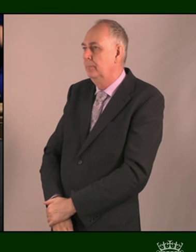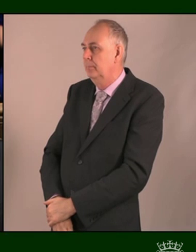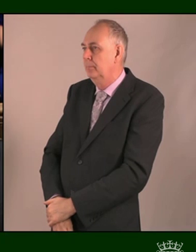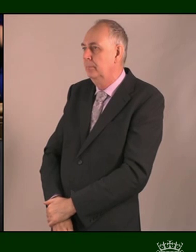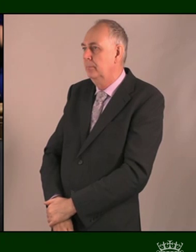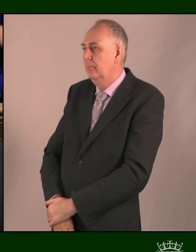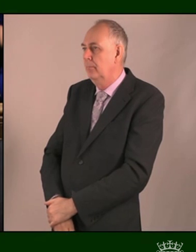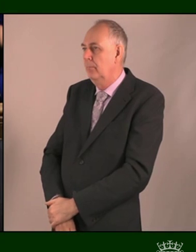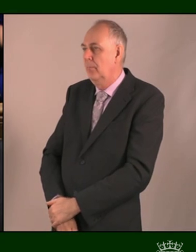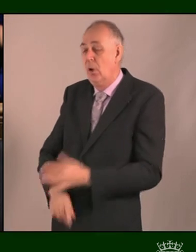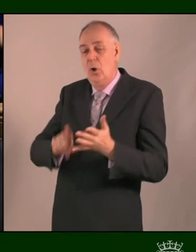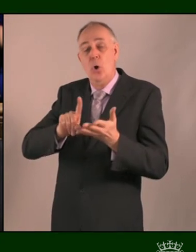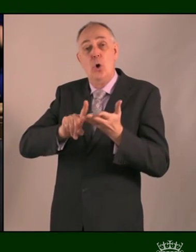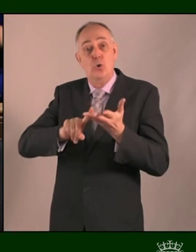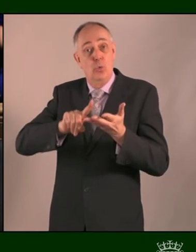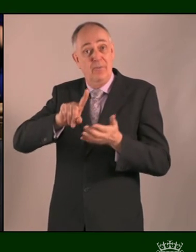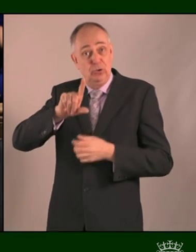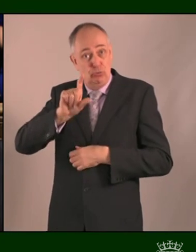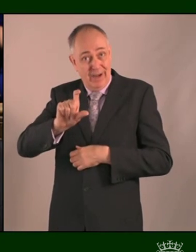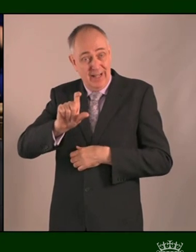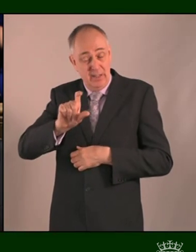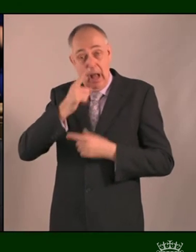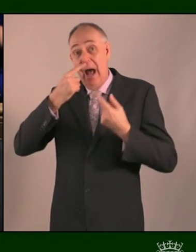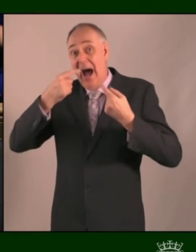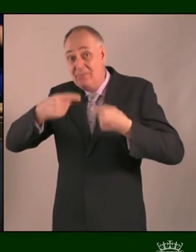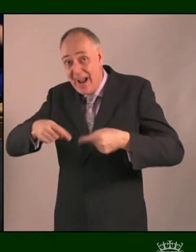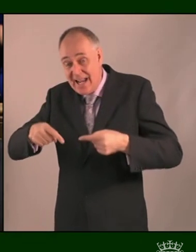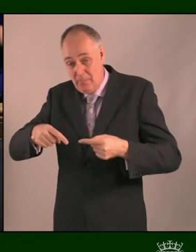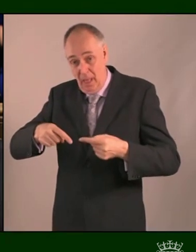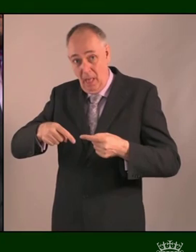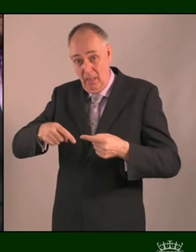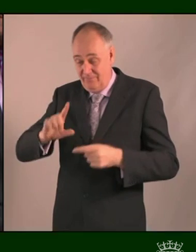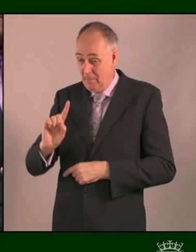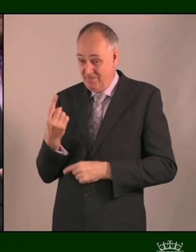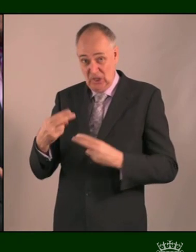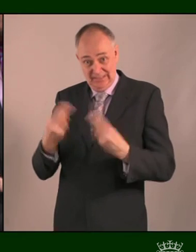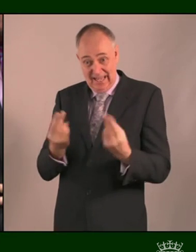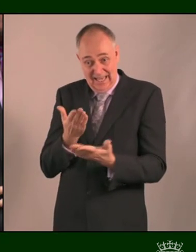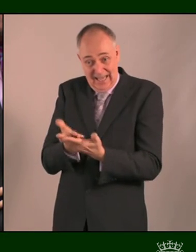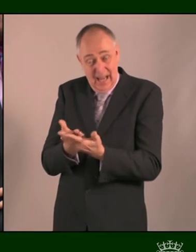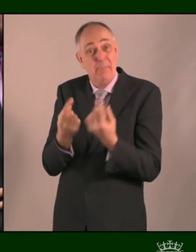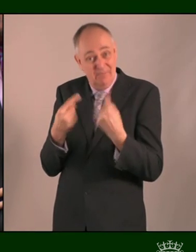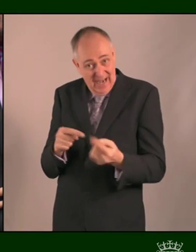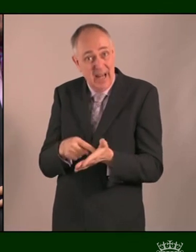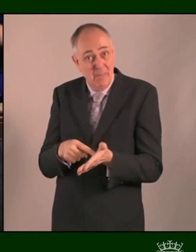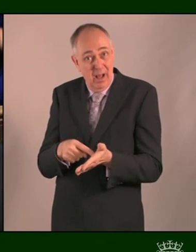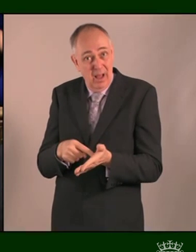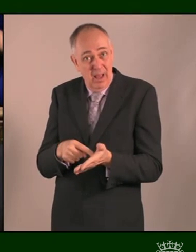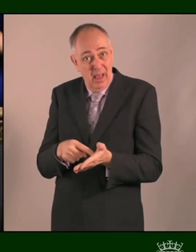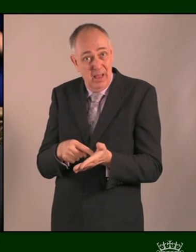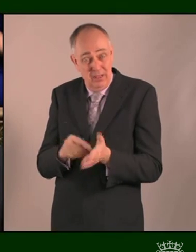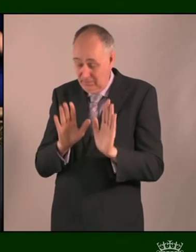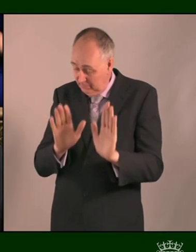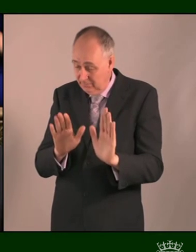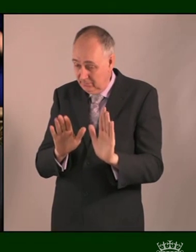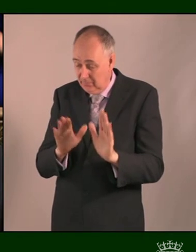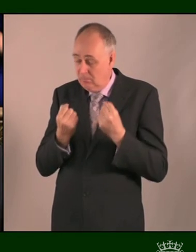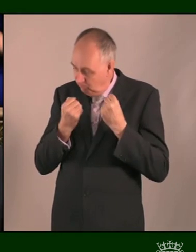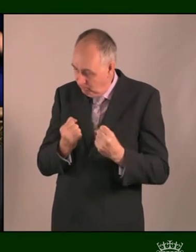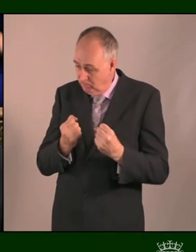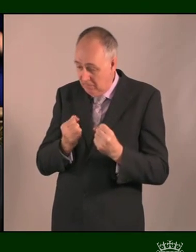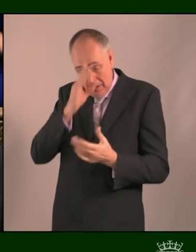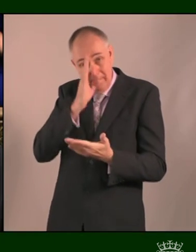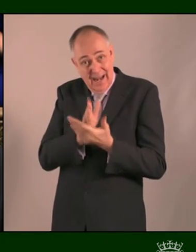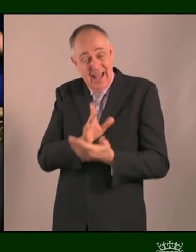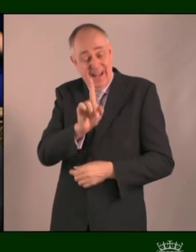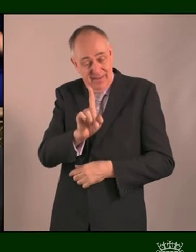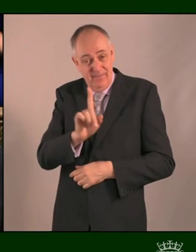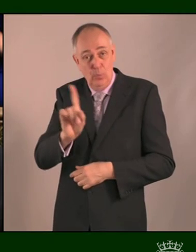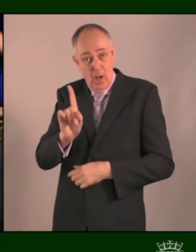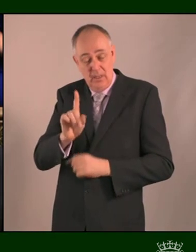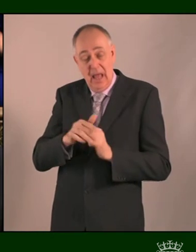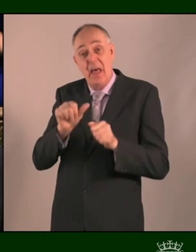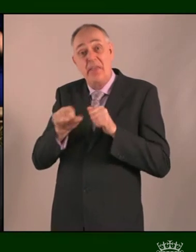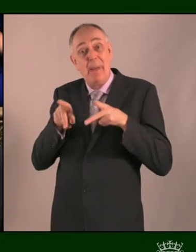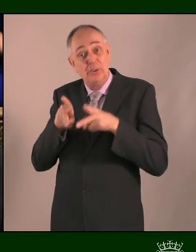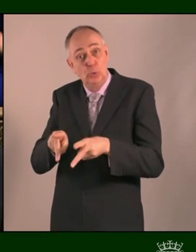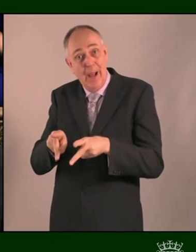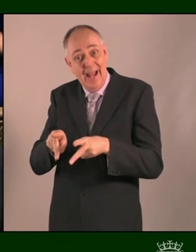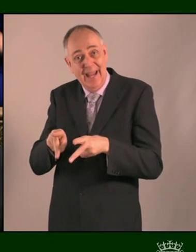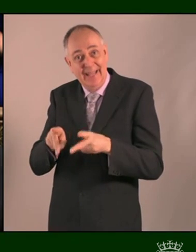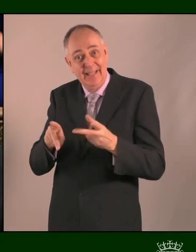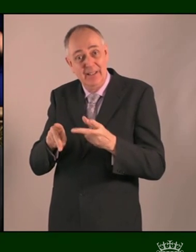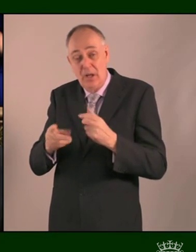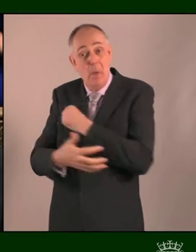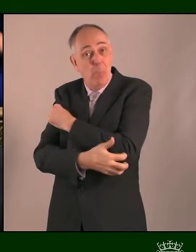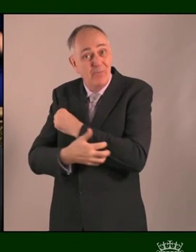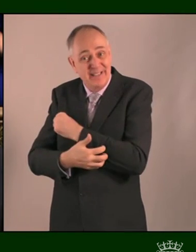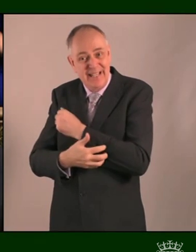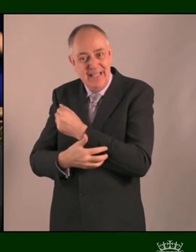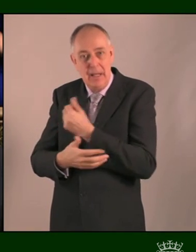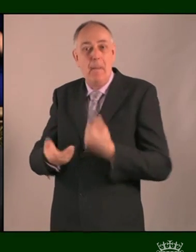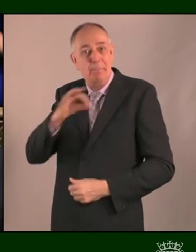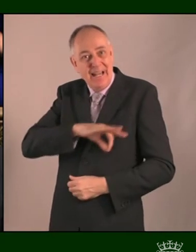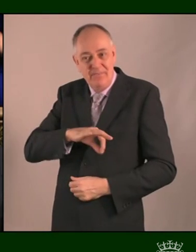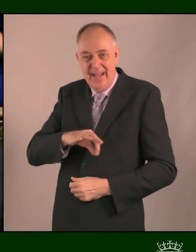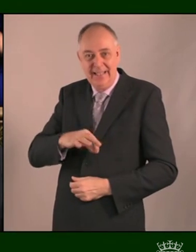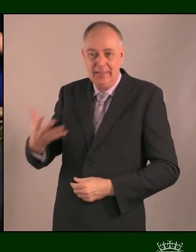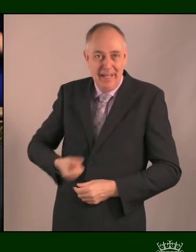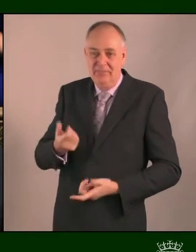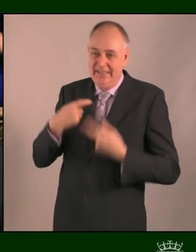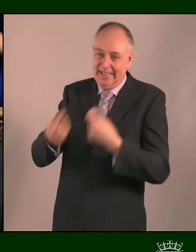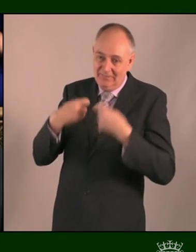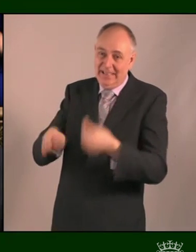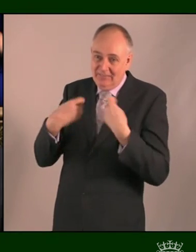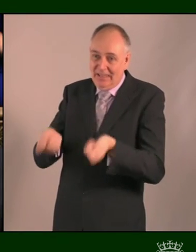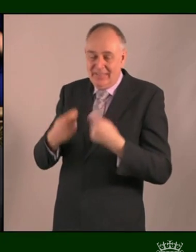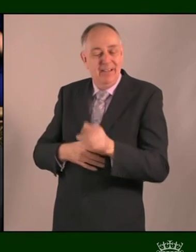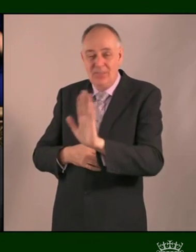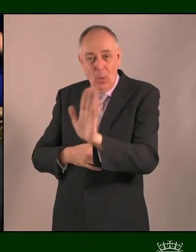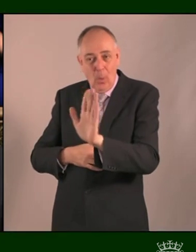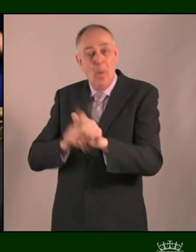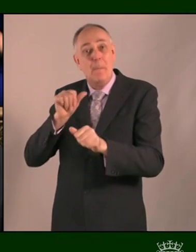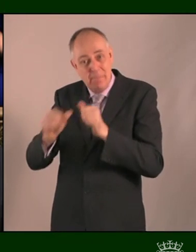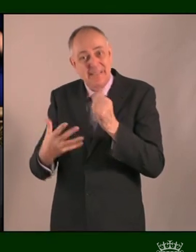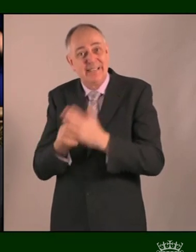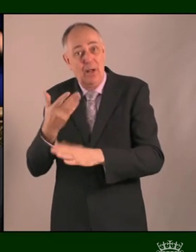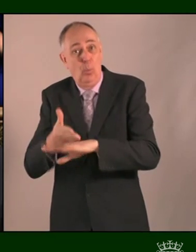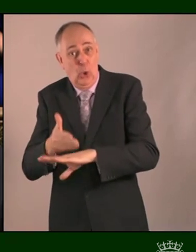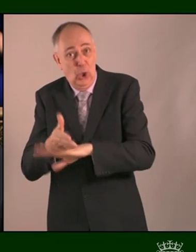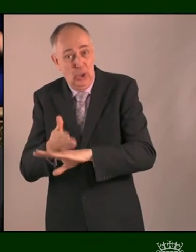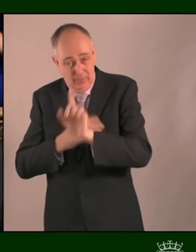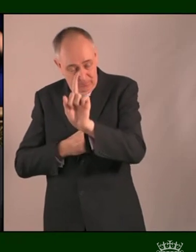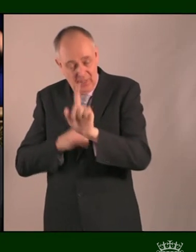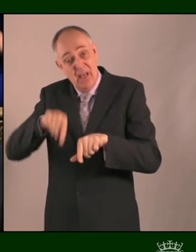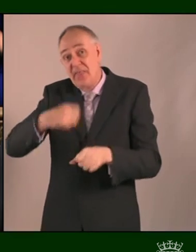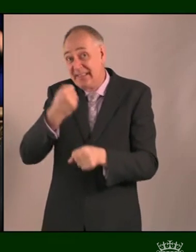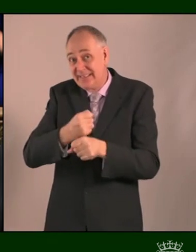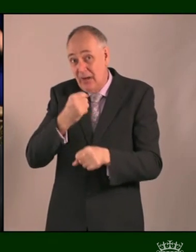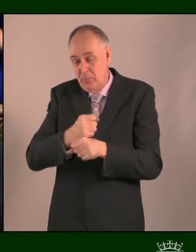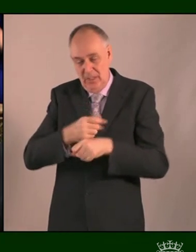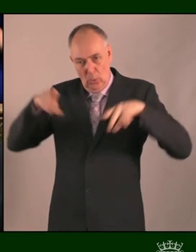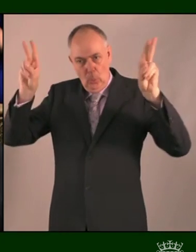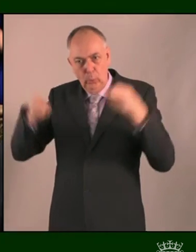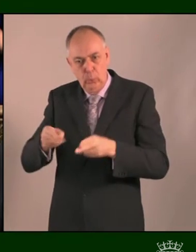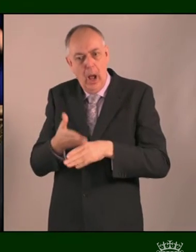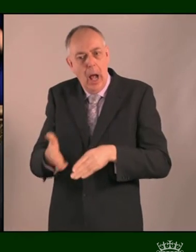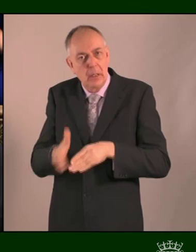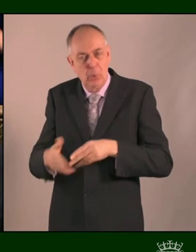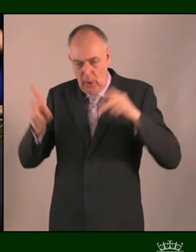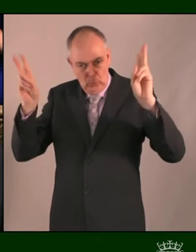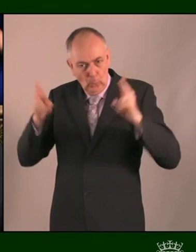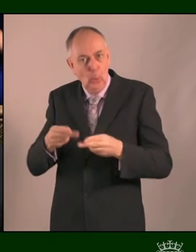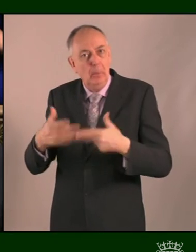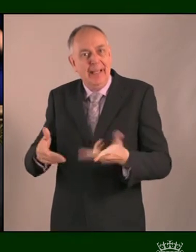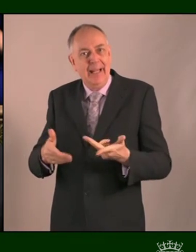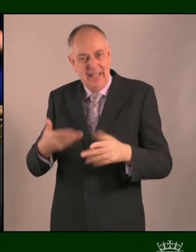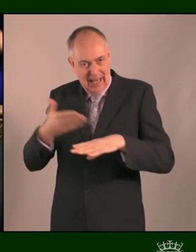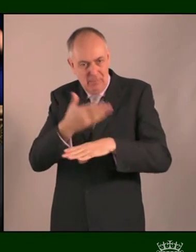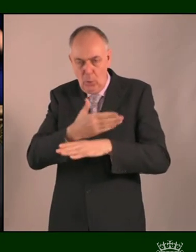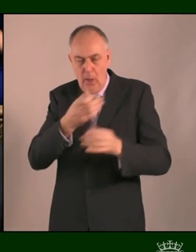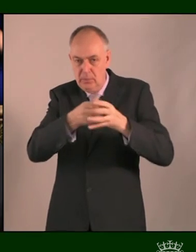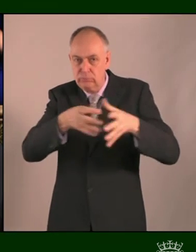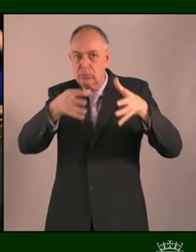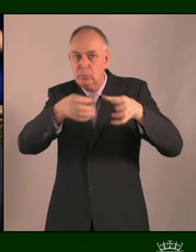Universal credit is available from day one— —and I stick firmly to my belief that the best route out of poverty is not benefits but work, and what this Government have achieved is record low unemployment and record gains in employment across the country.